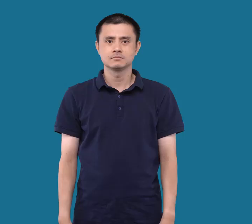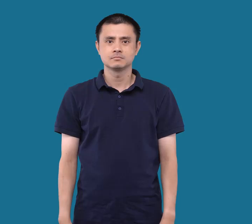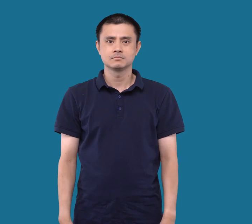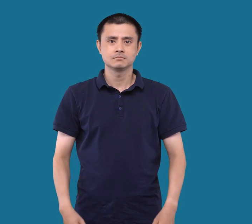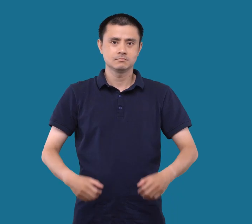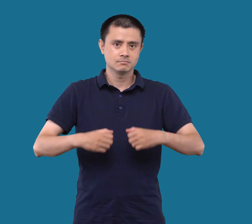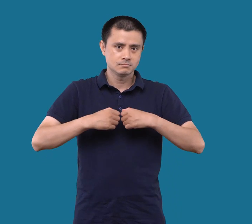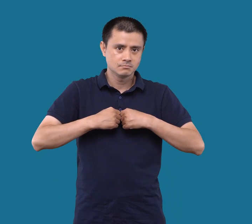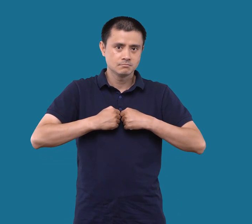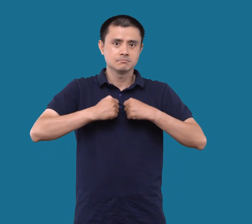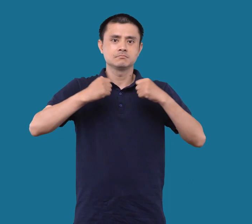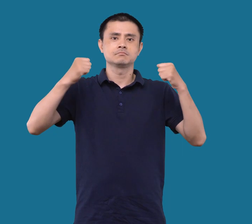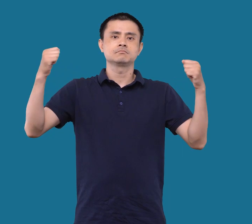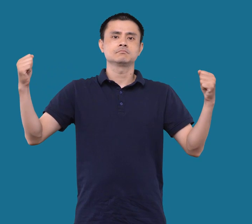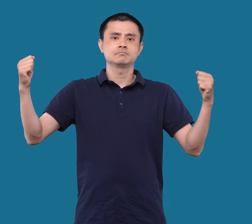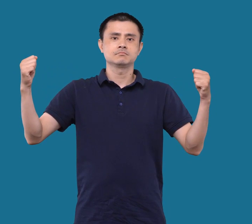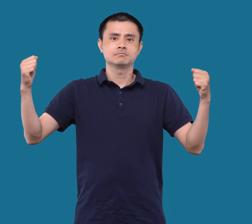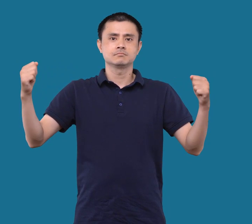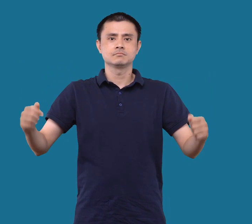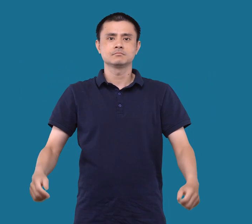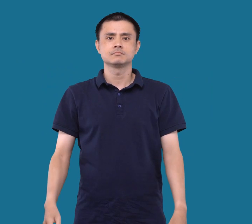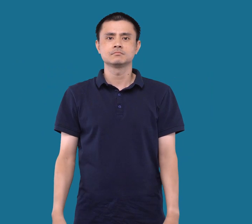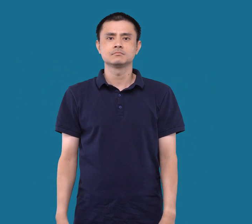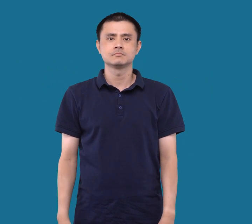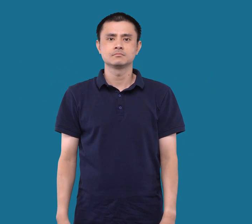cởi áo